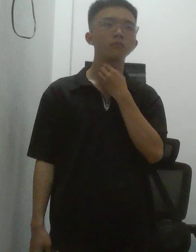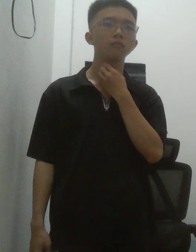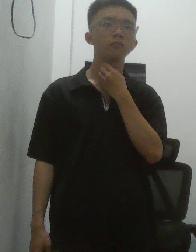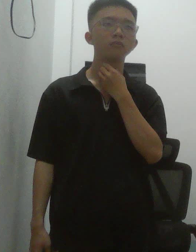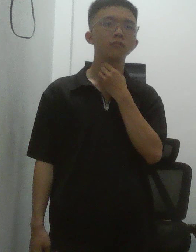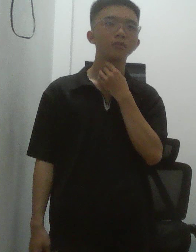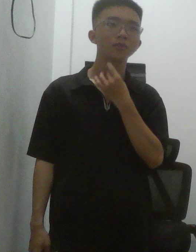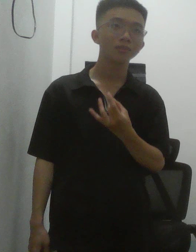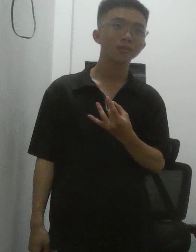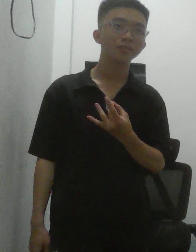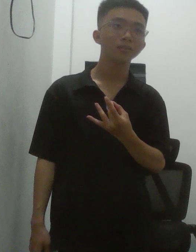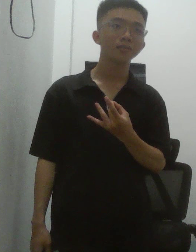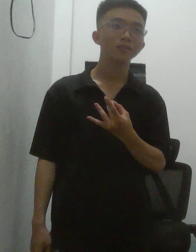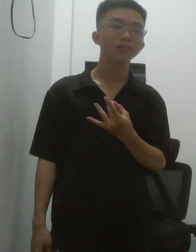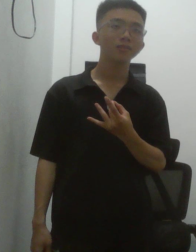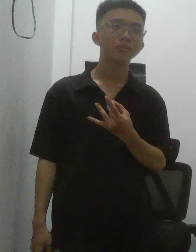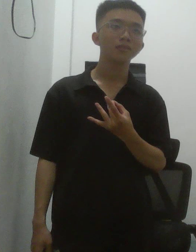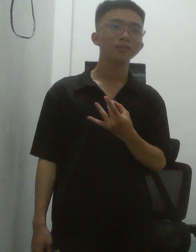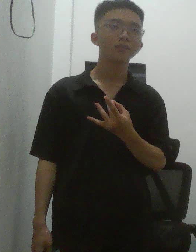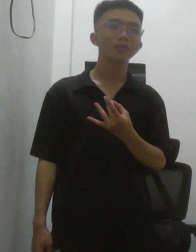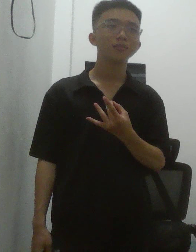thich